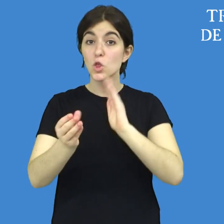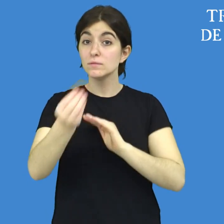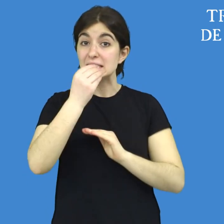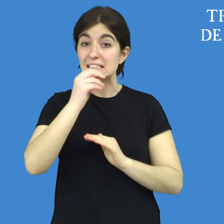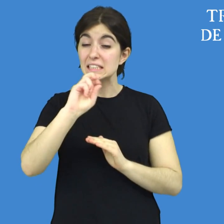comer